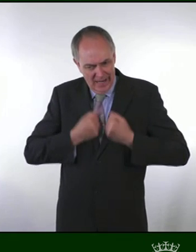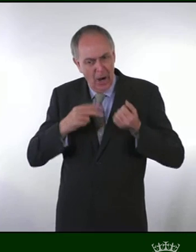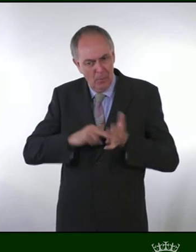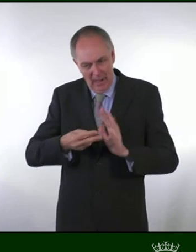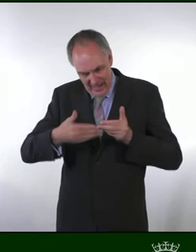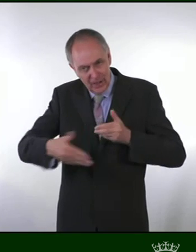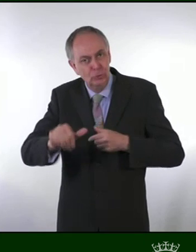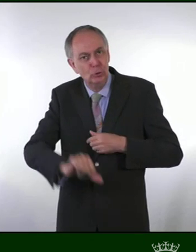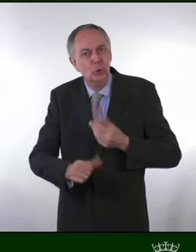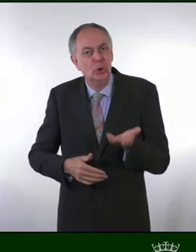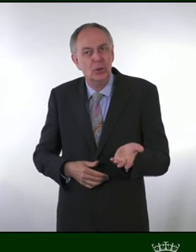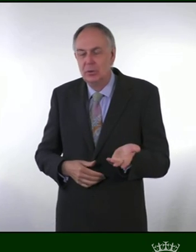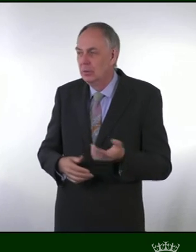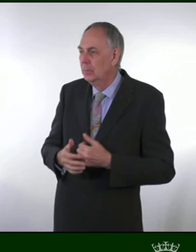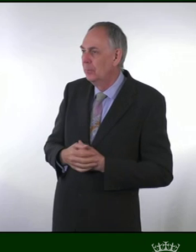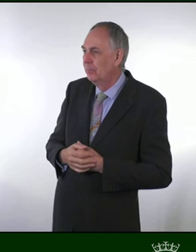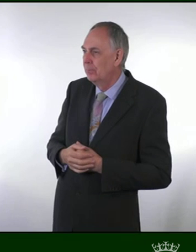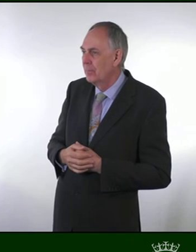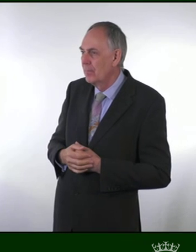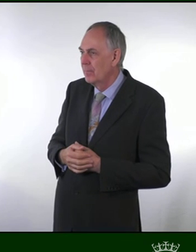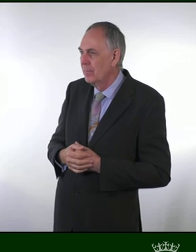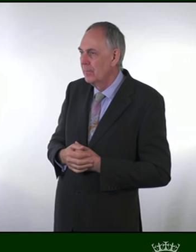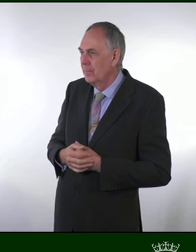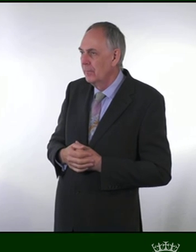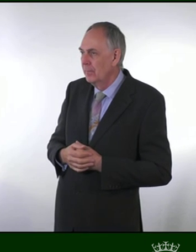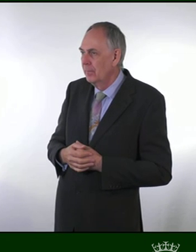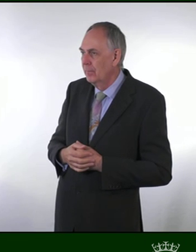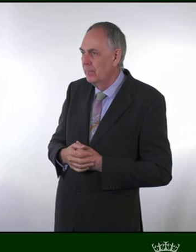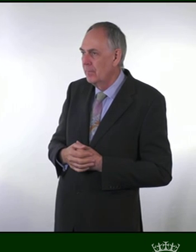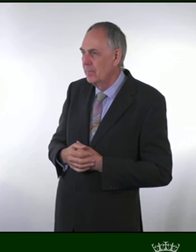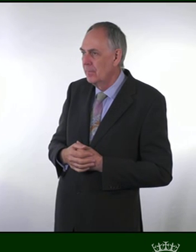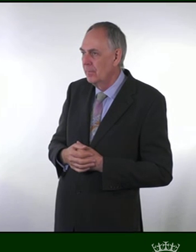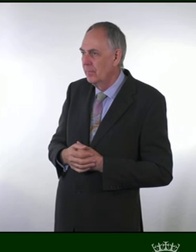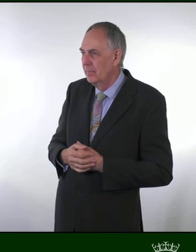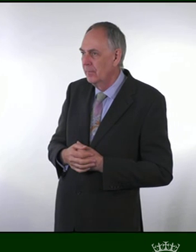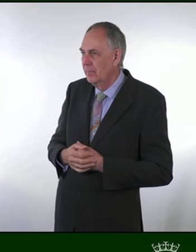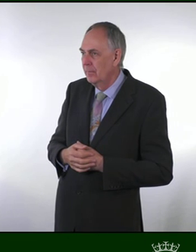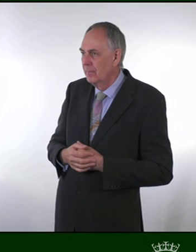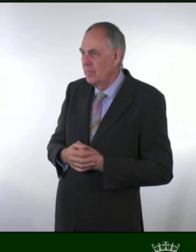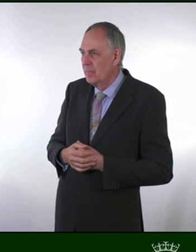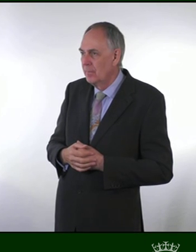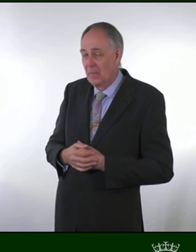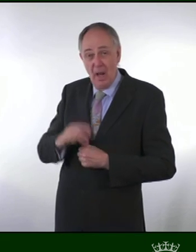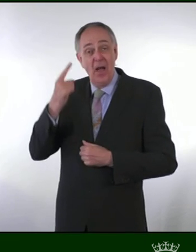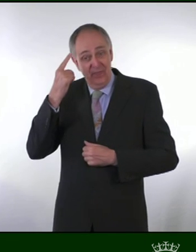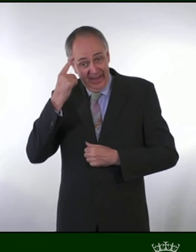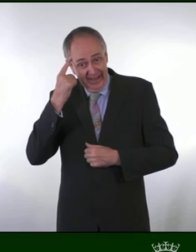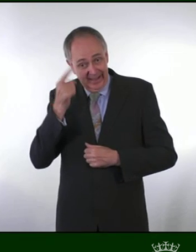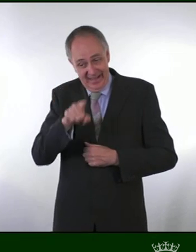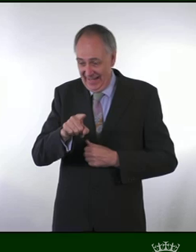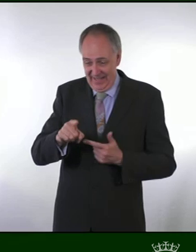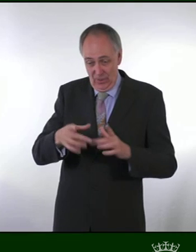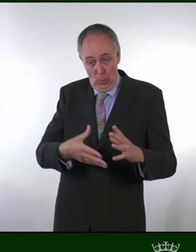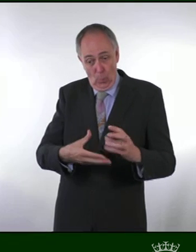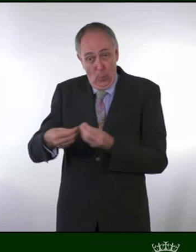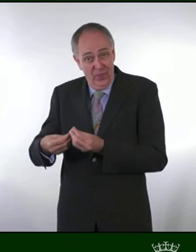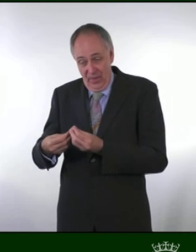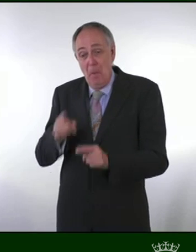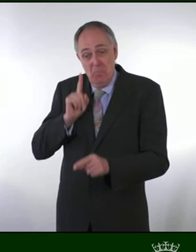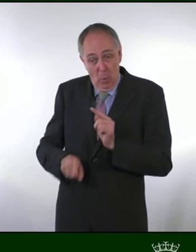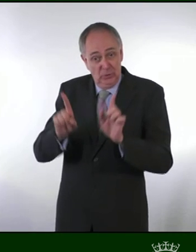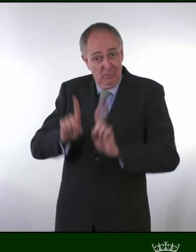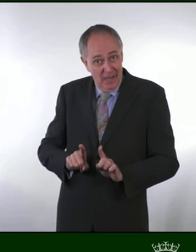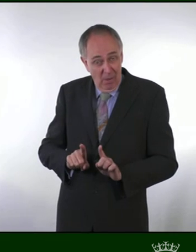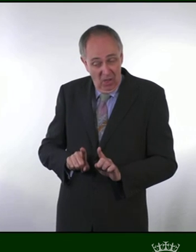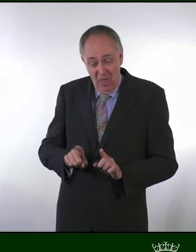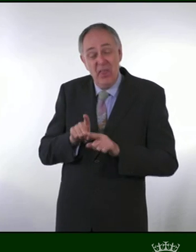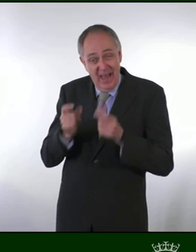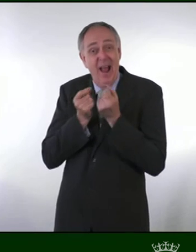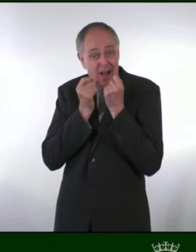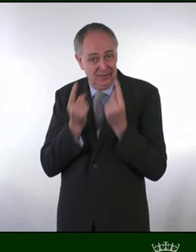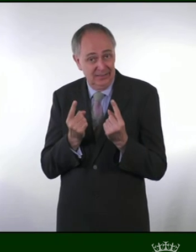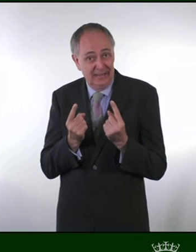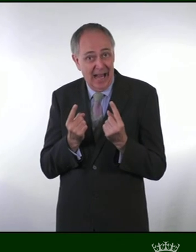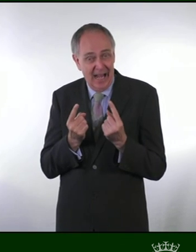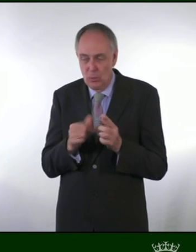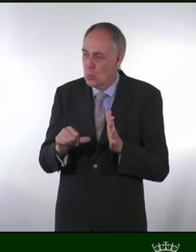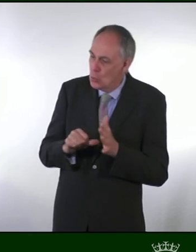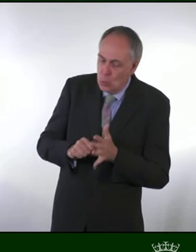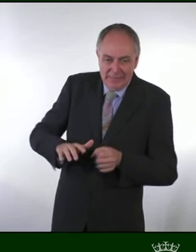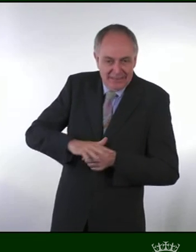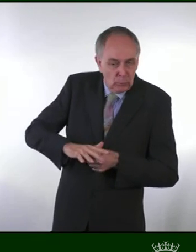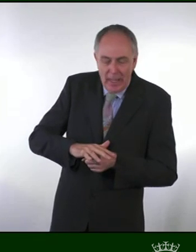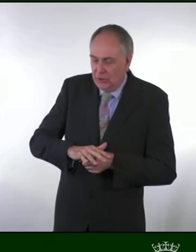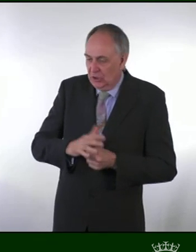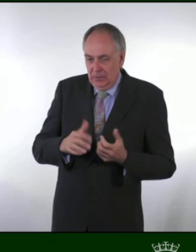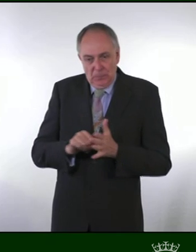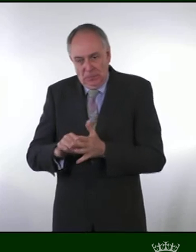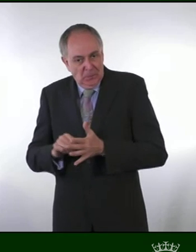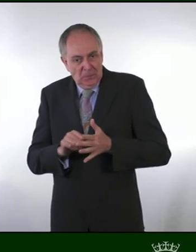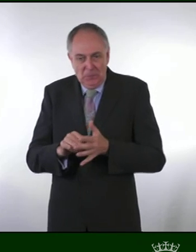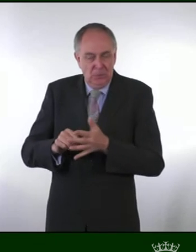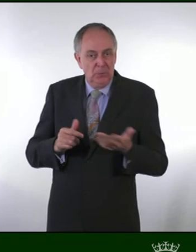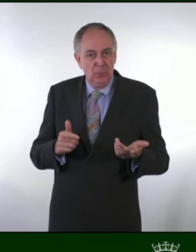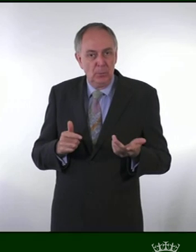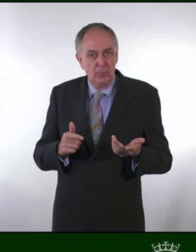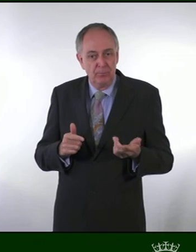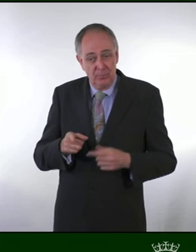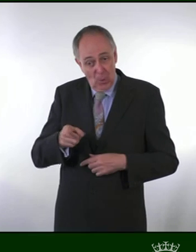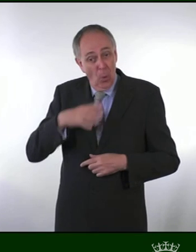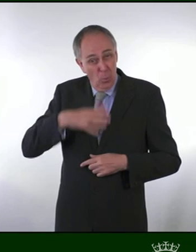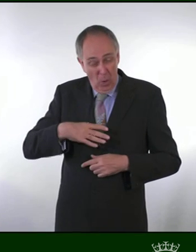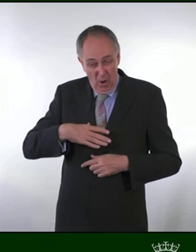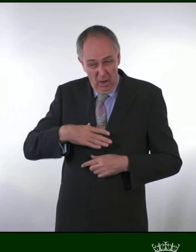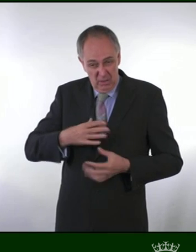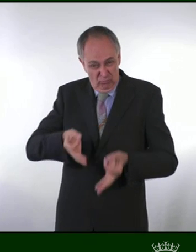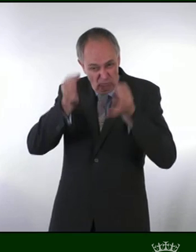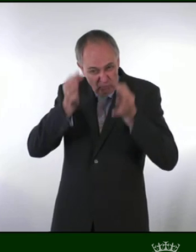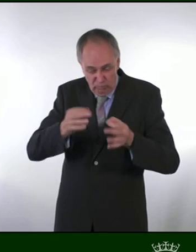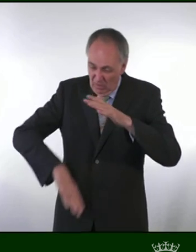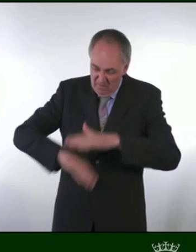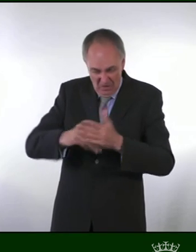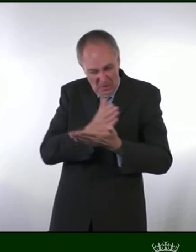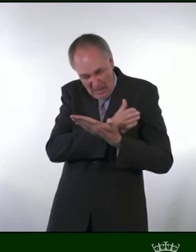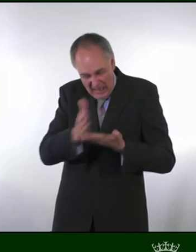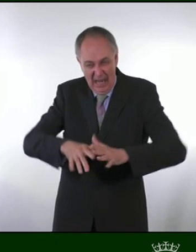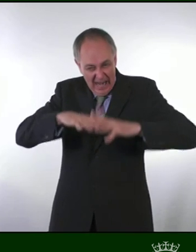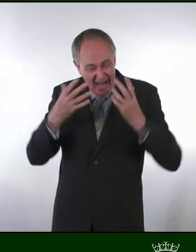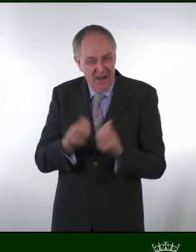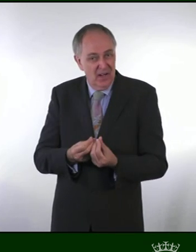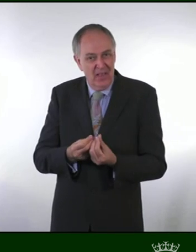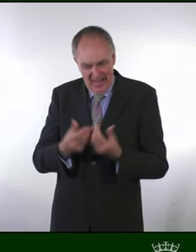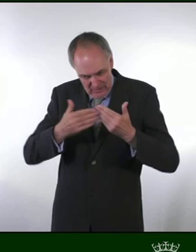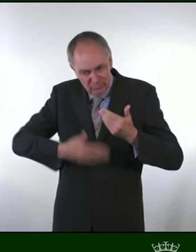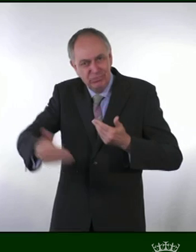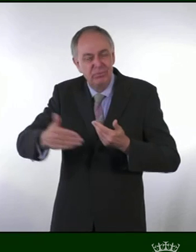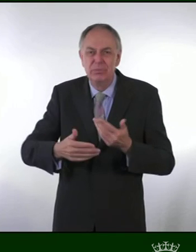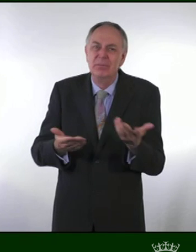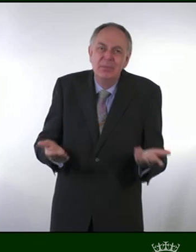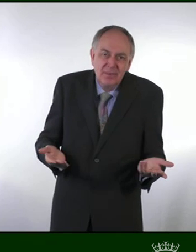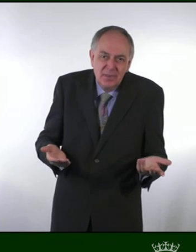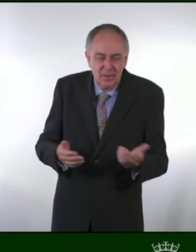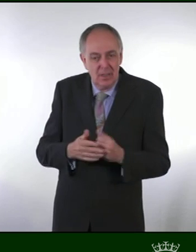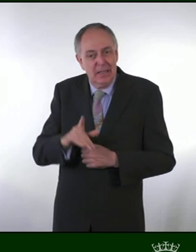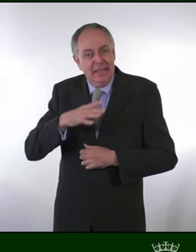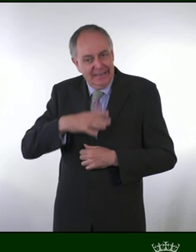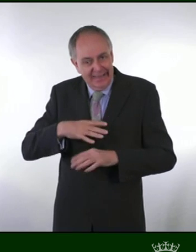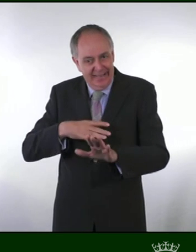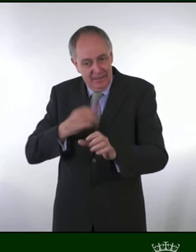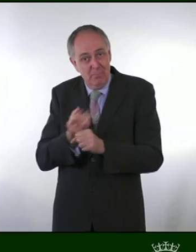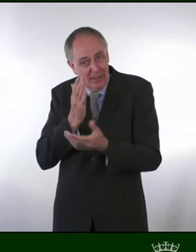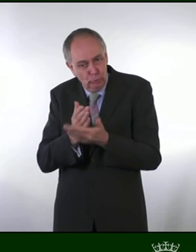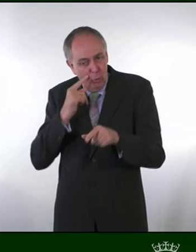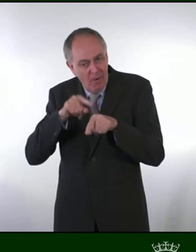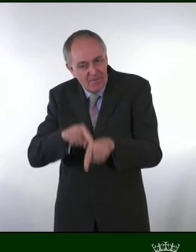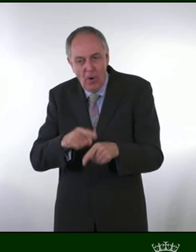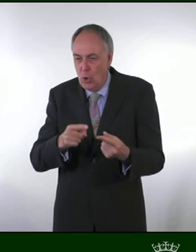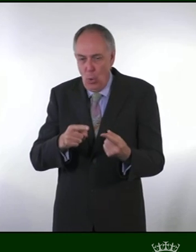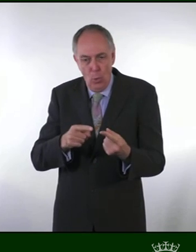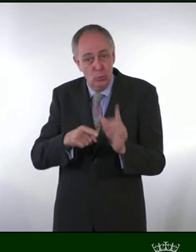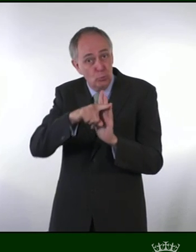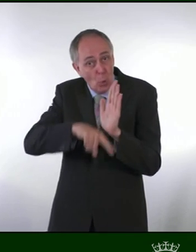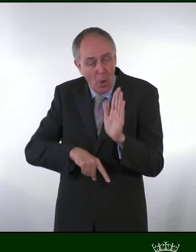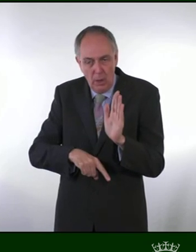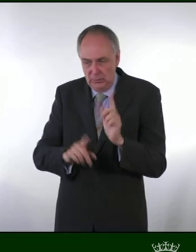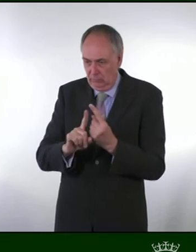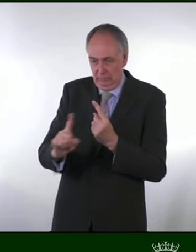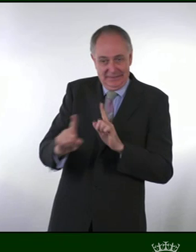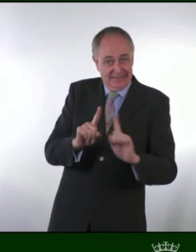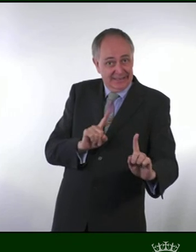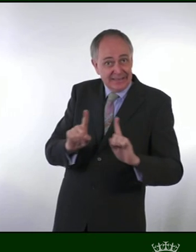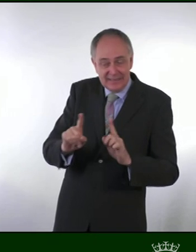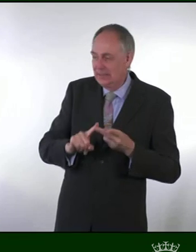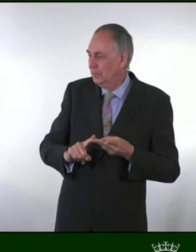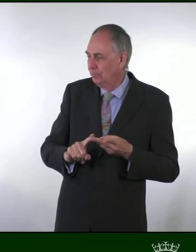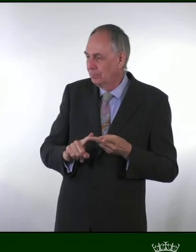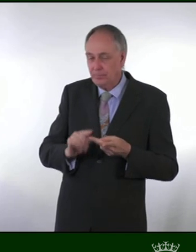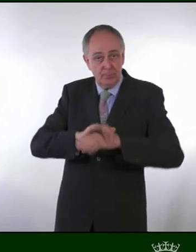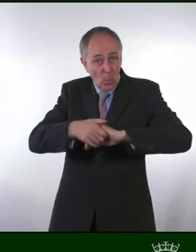I think that he is on better and firmer ground when he stands with the overwhelming majority of the British people who understand the very difficult circumstances we are in and who want clarity across the political spectrum but who believe that we can move forward, provided that we continue to observe the basic rules on social distancing, on washing